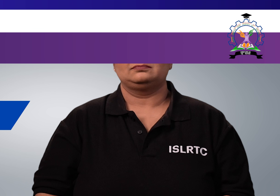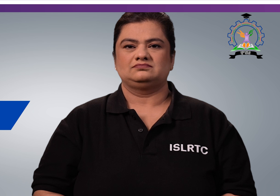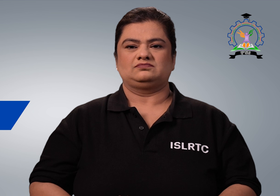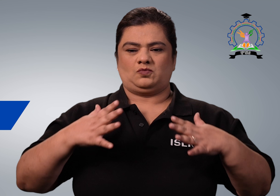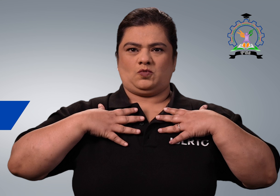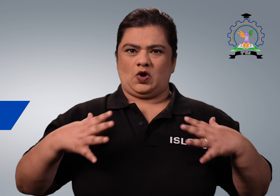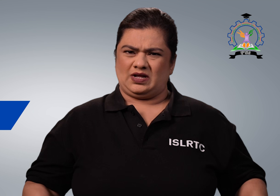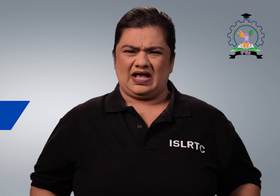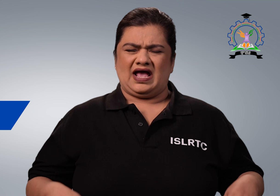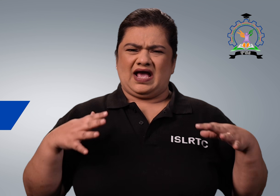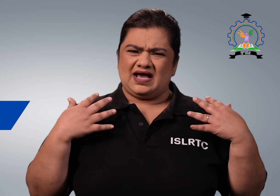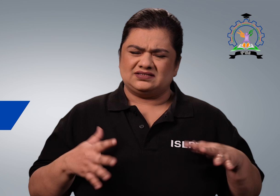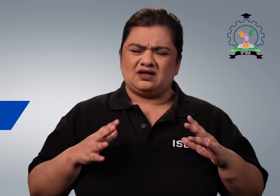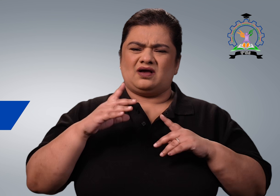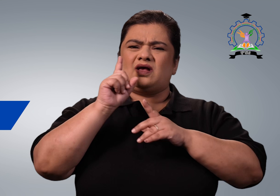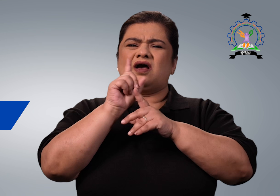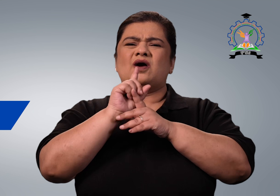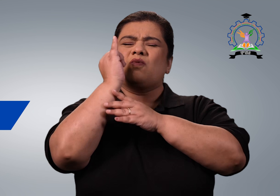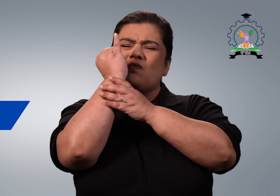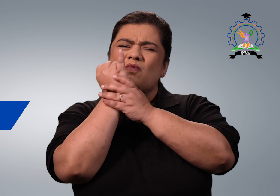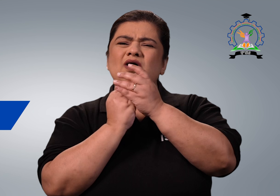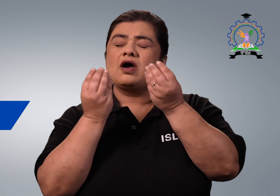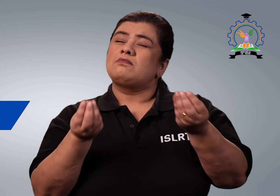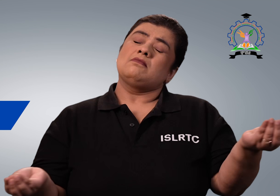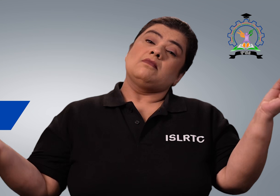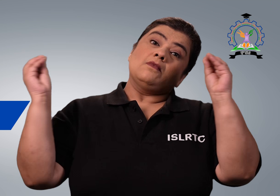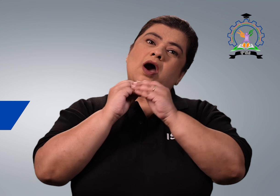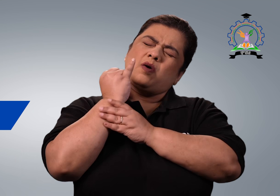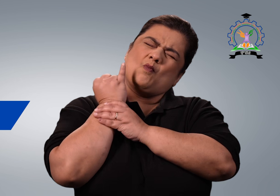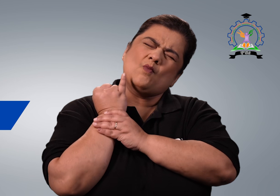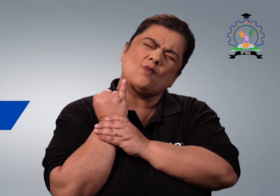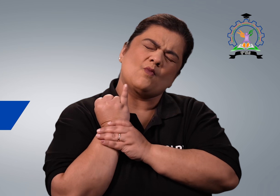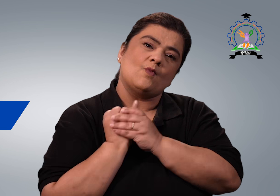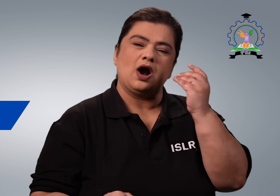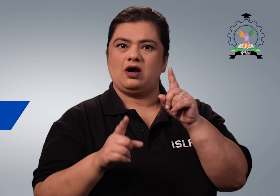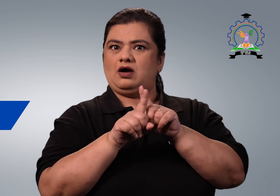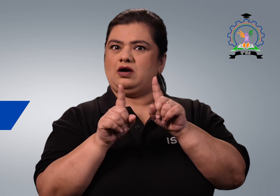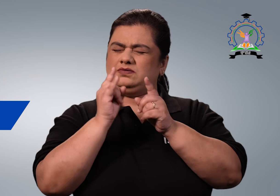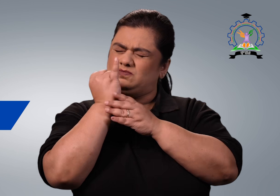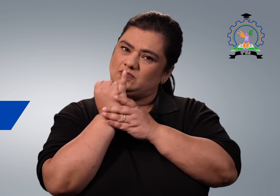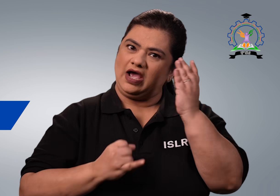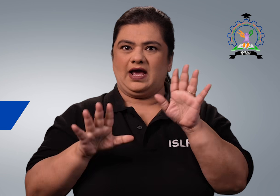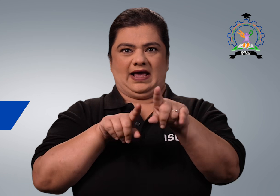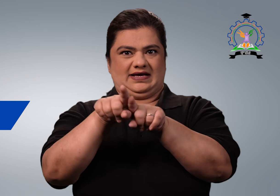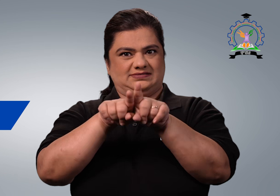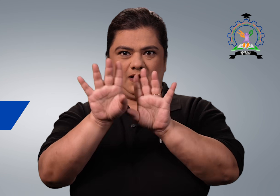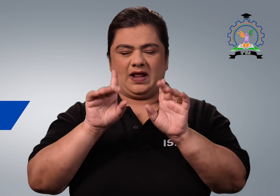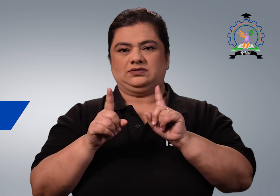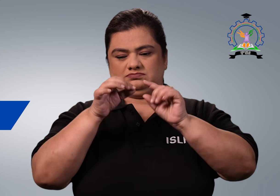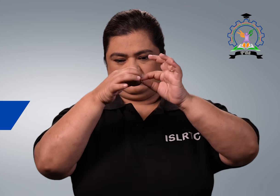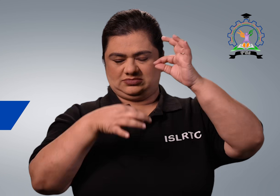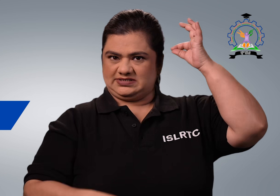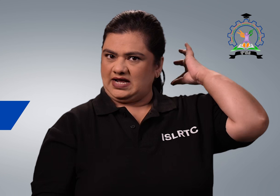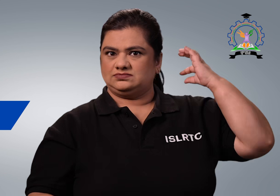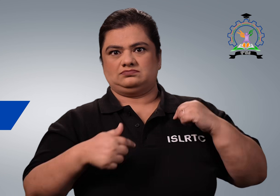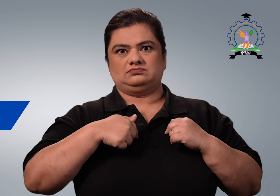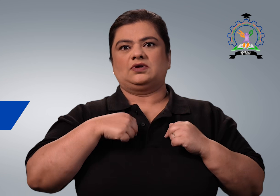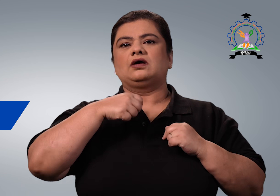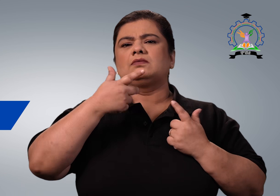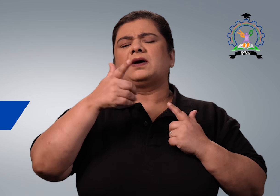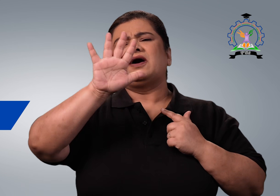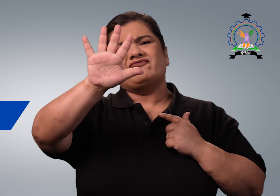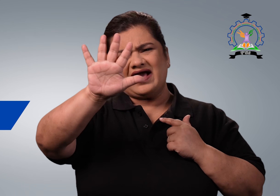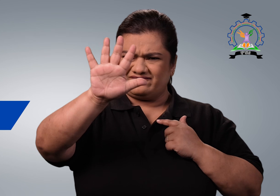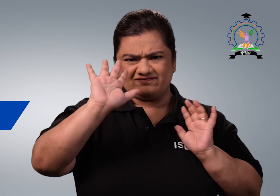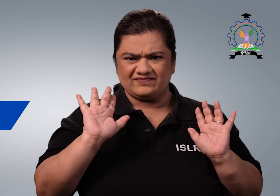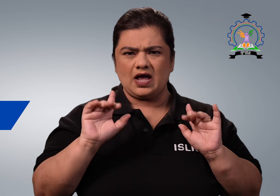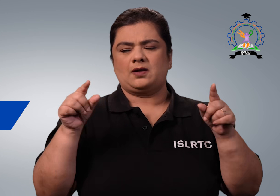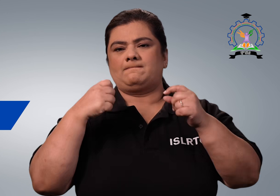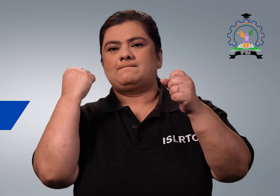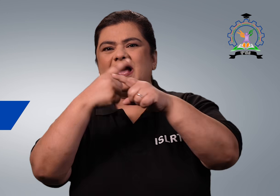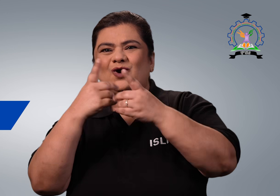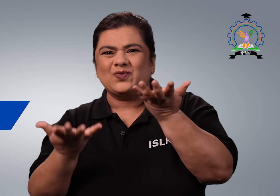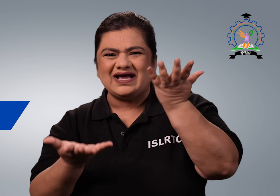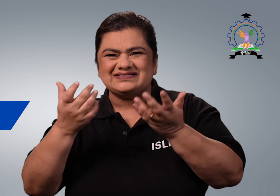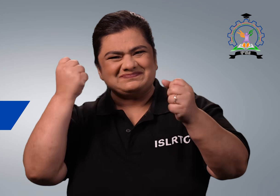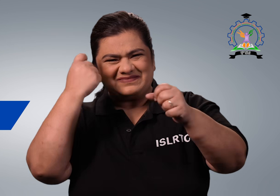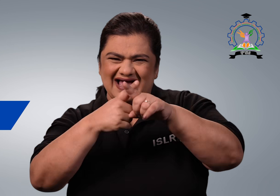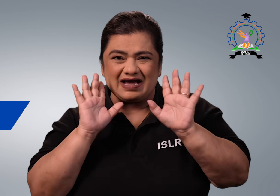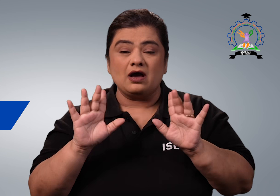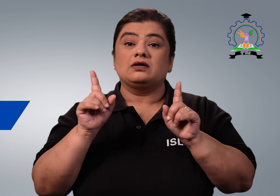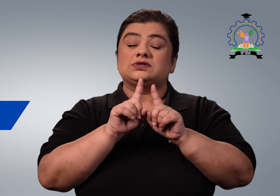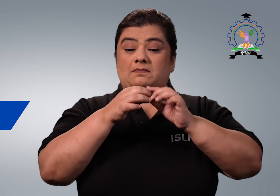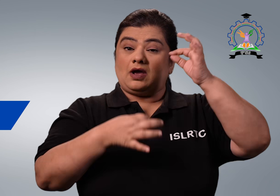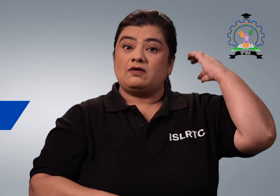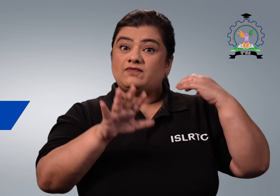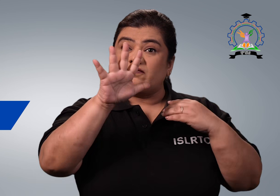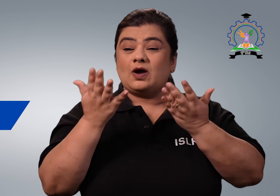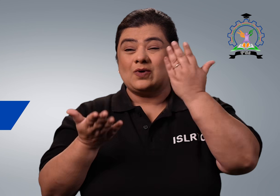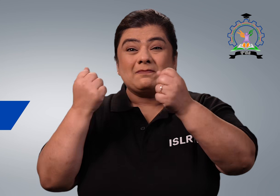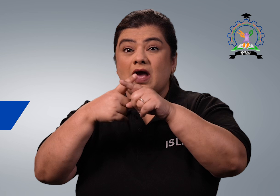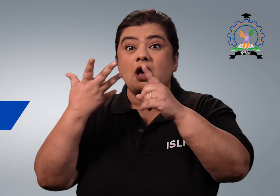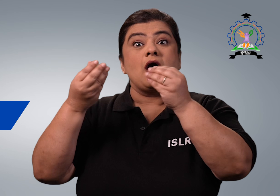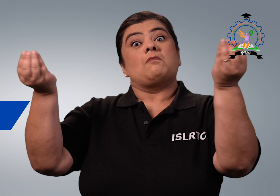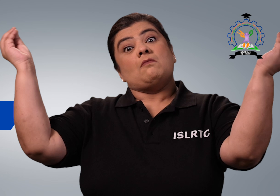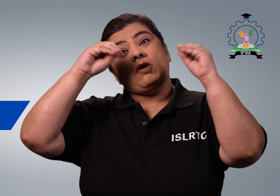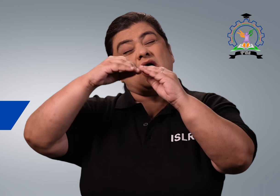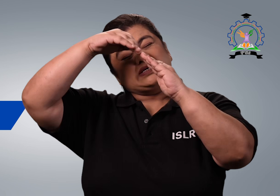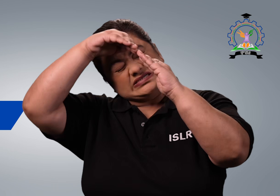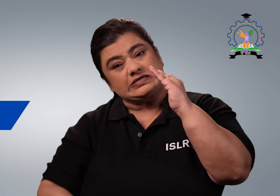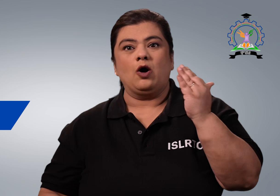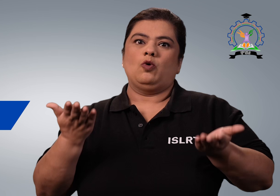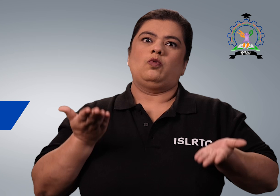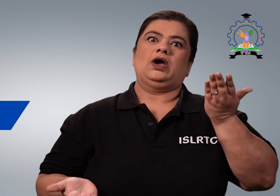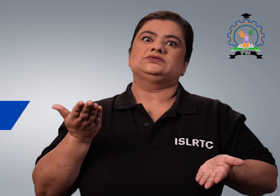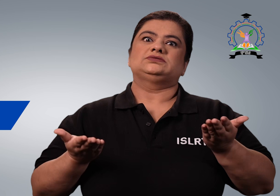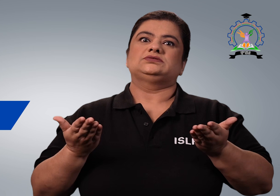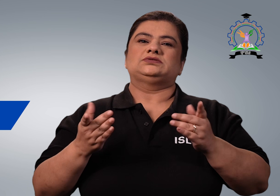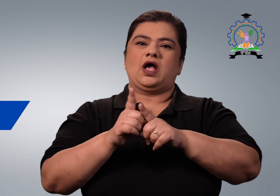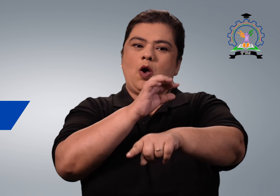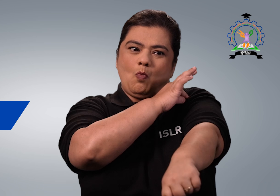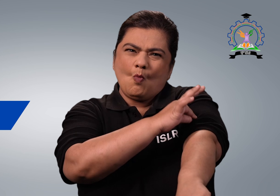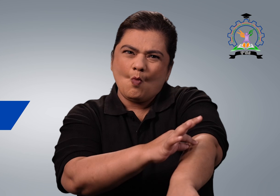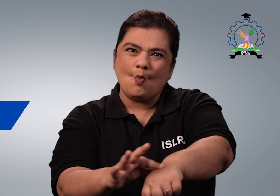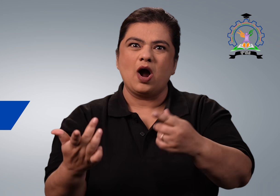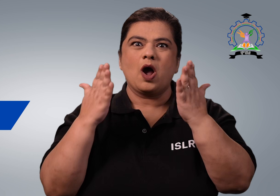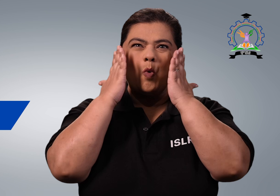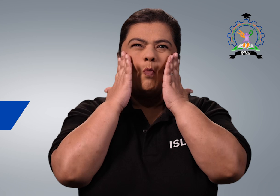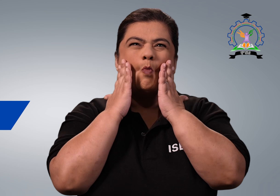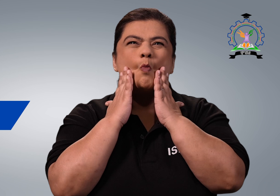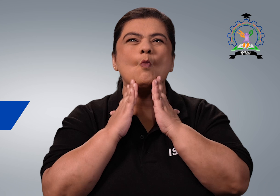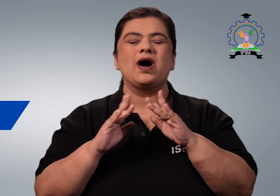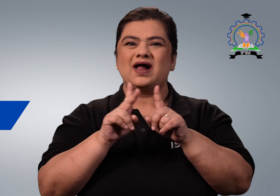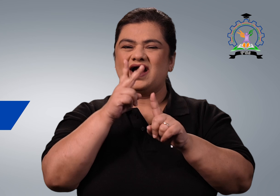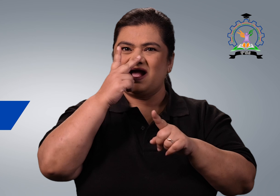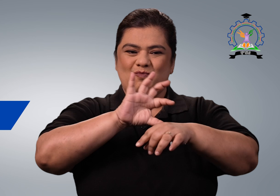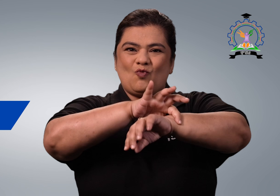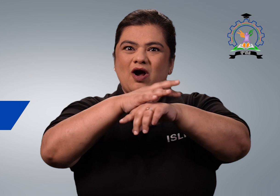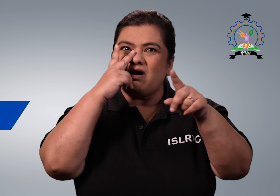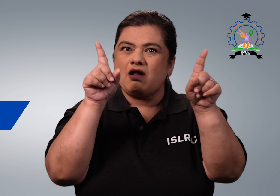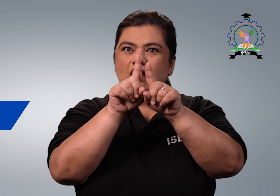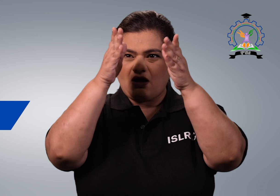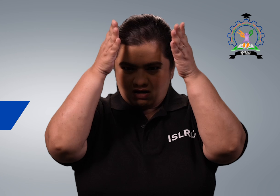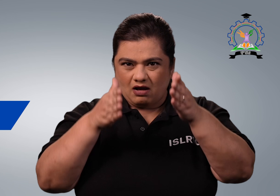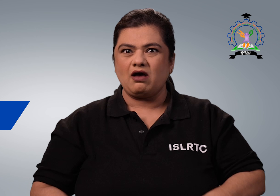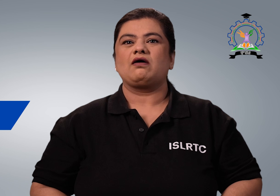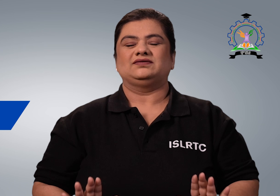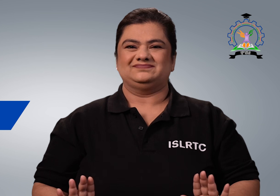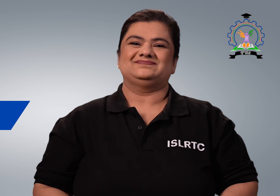Underweight refers to a person who weighs extremely less. Body weight should be proportional to height, say for example 5 Ft. A person who weighs less than the recommended weight for their height, is called underweight. They may have thin limbs, thin cheeks, and appear skeletal.